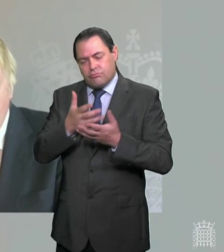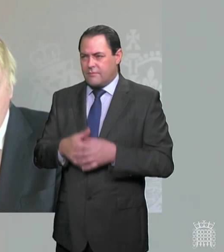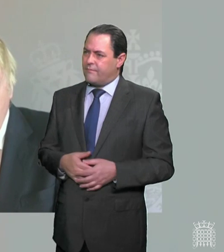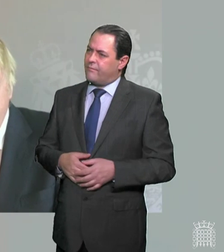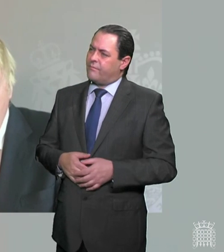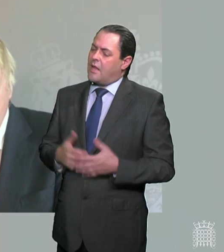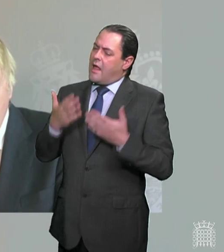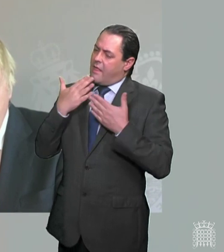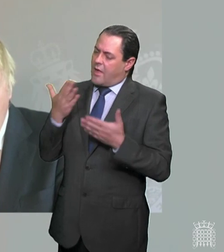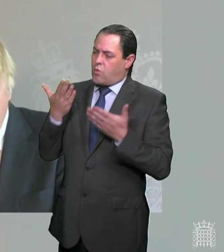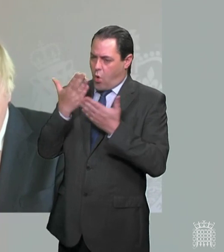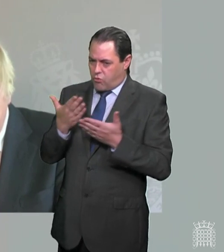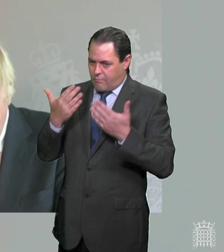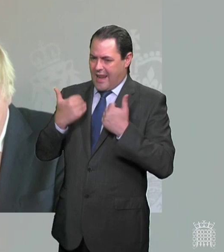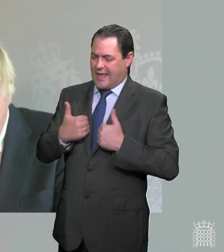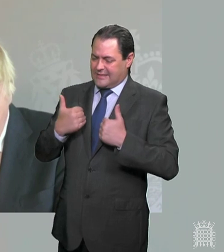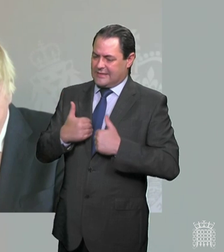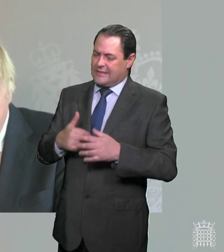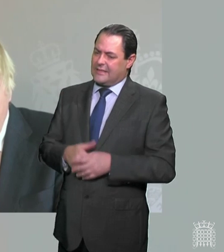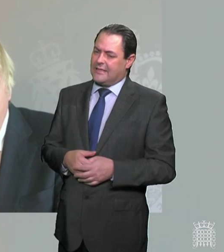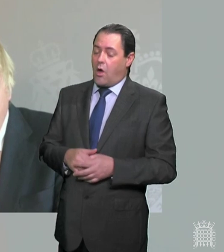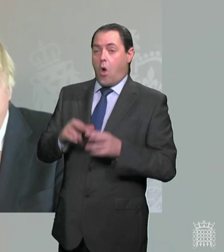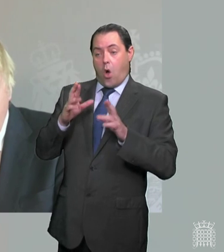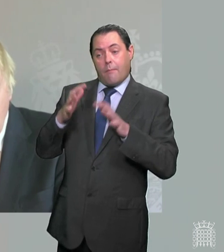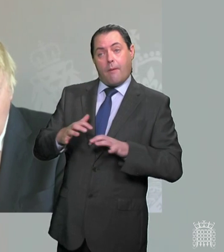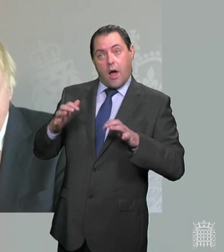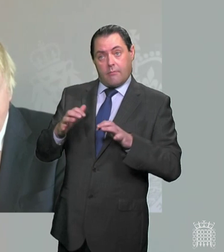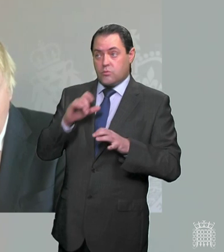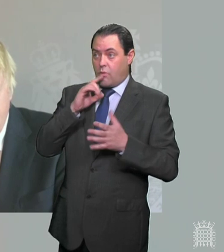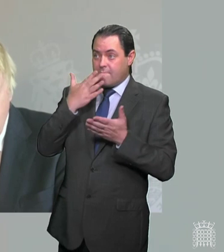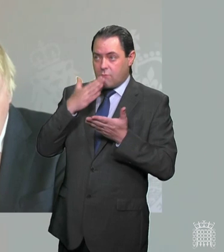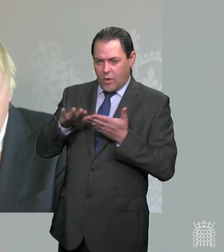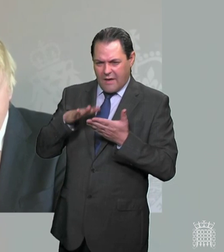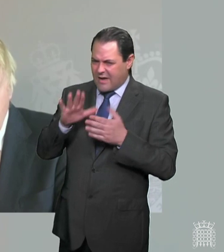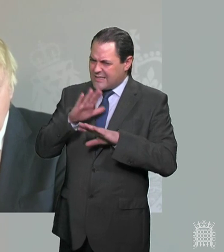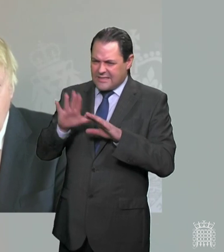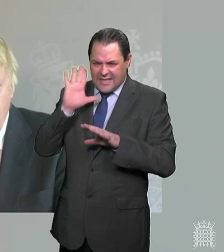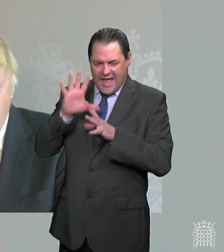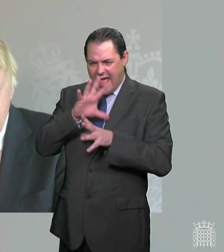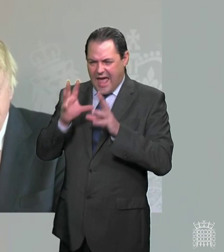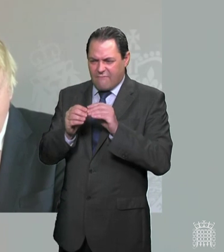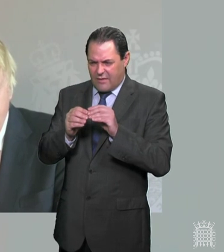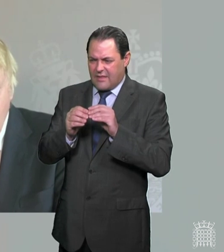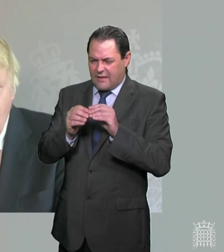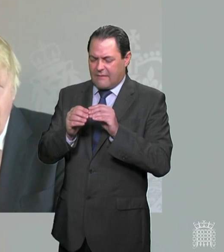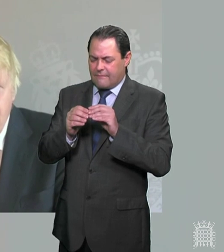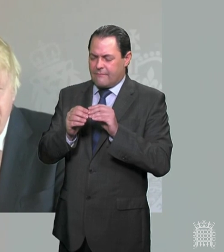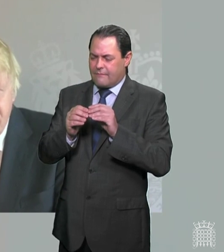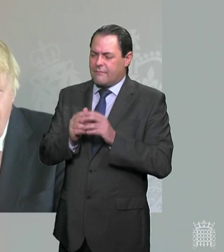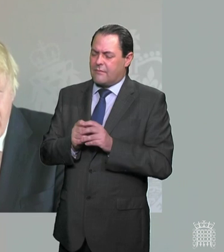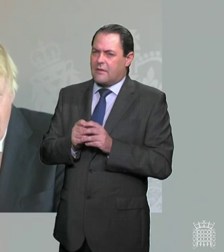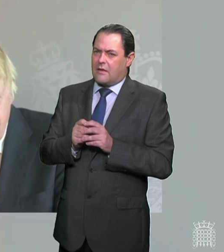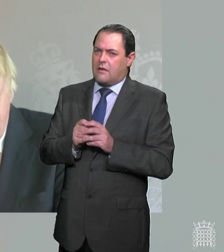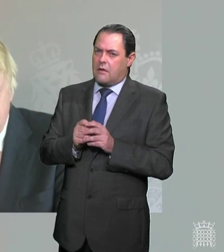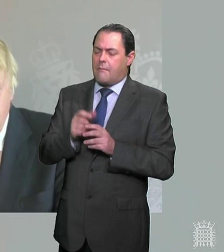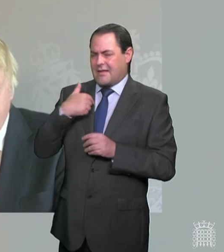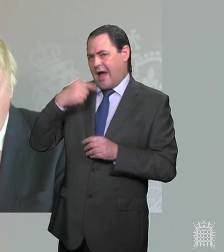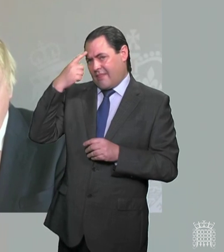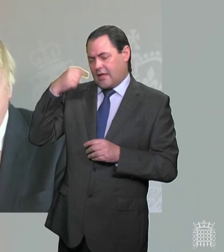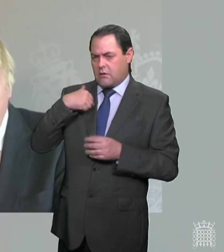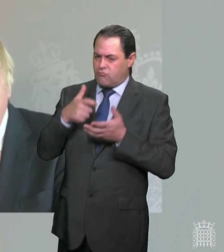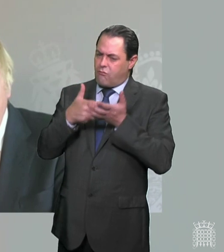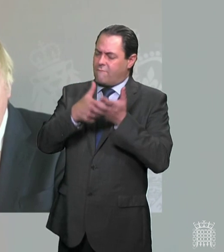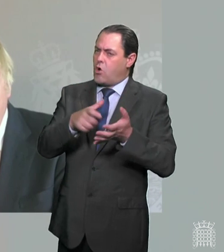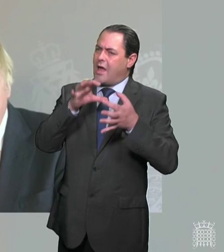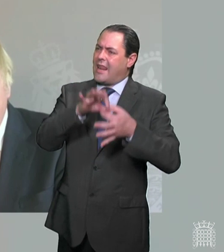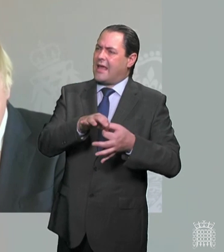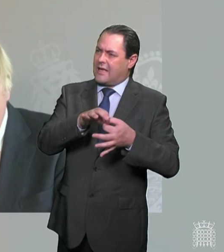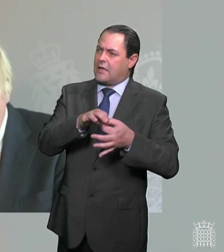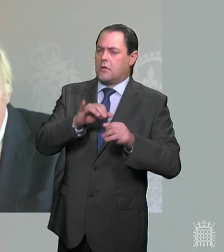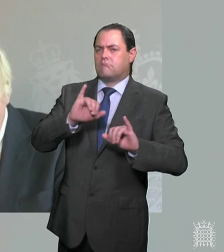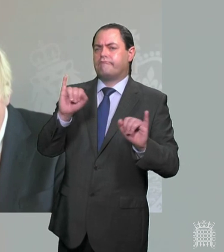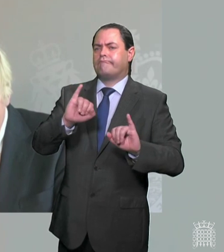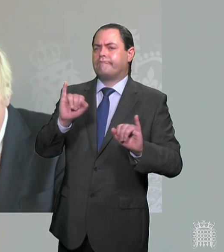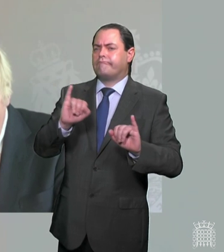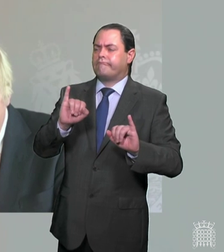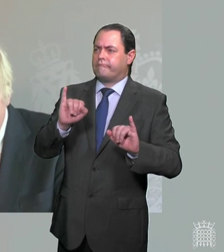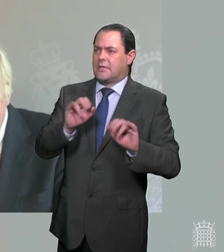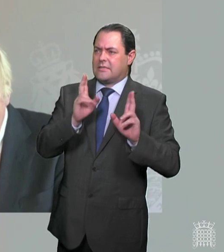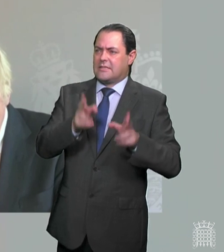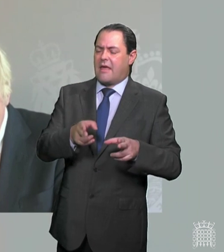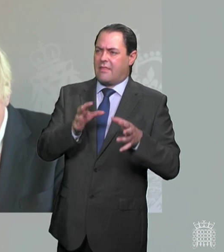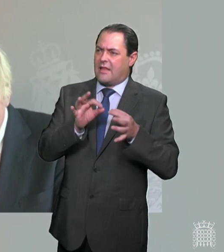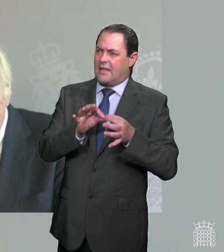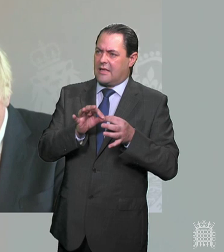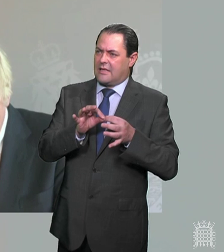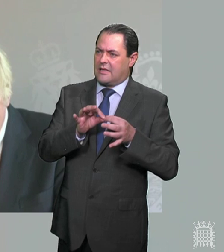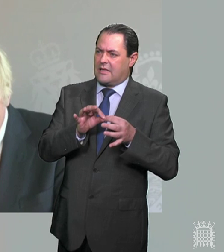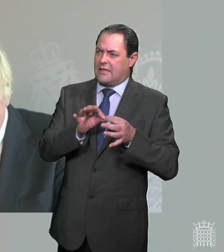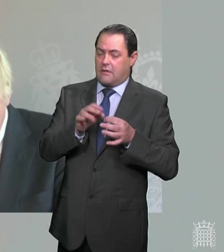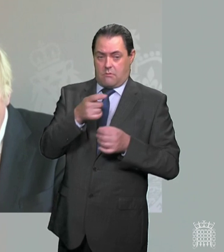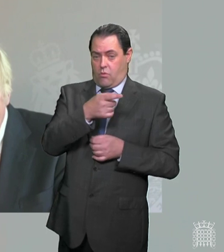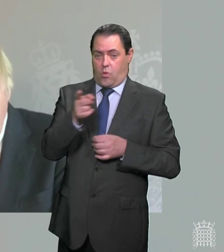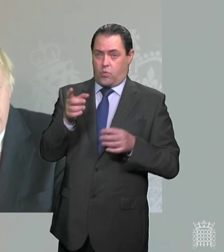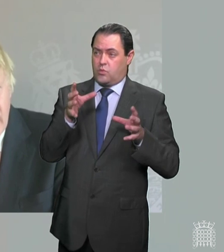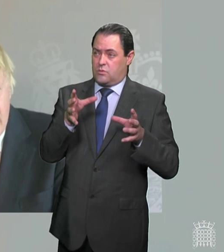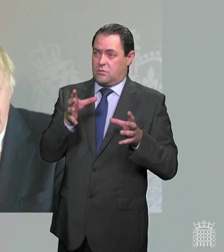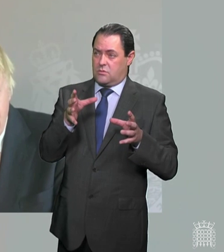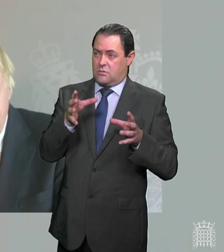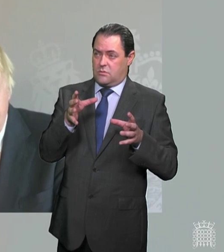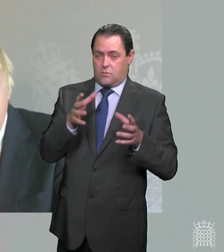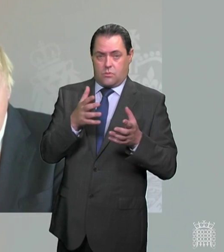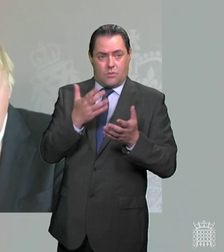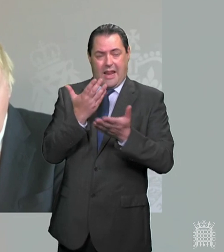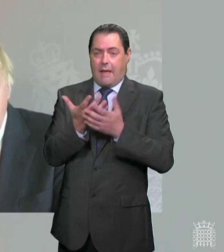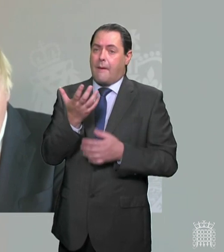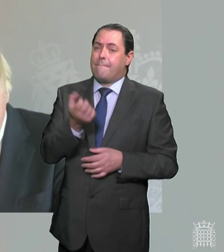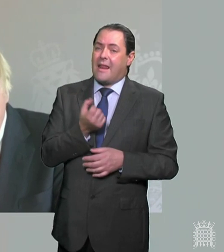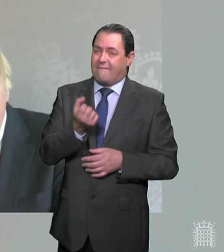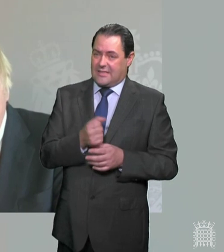I thank the honourable Lady very much; I hope the House will forgive me if I say that I did not catch every word of what she said, but I believe that she was referring to the tragic deaths of those who were claiming benefits.